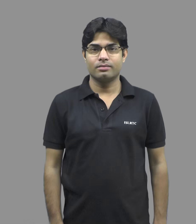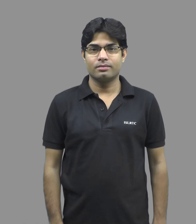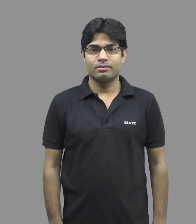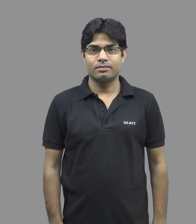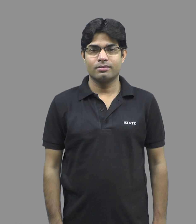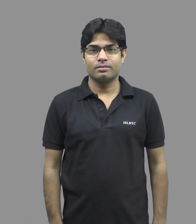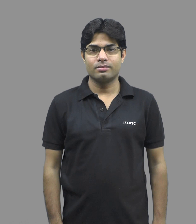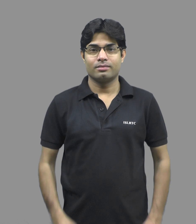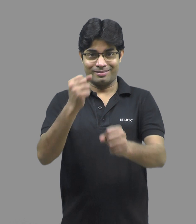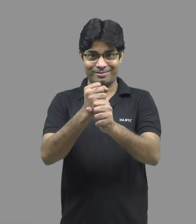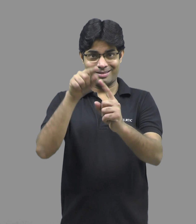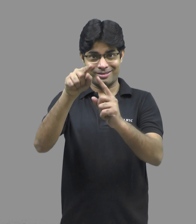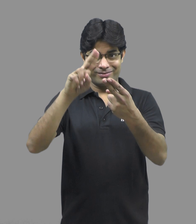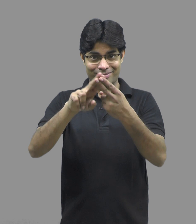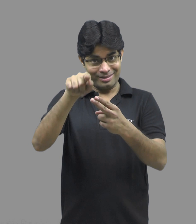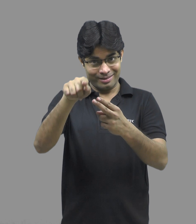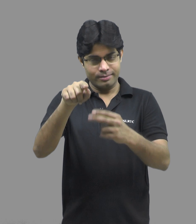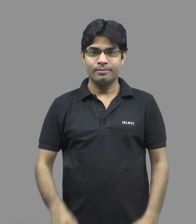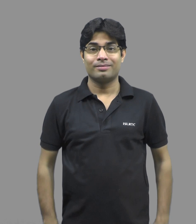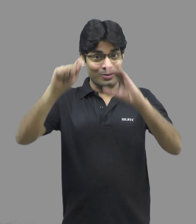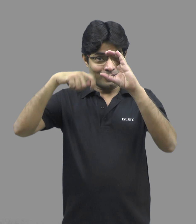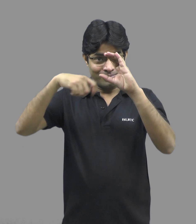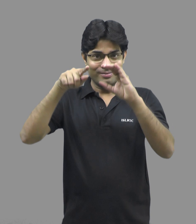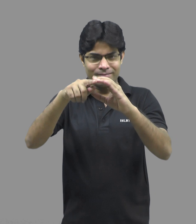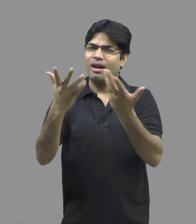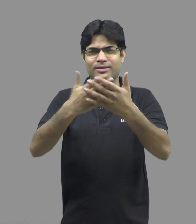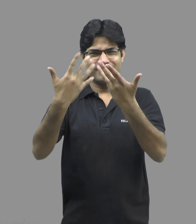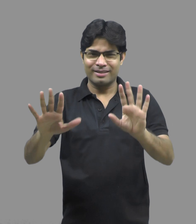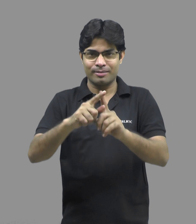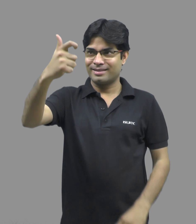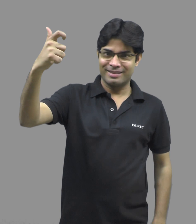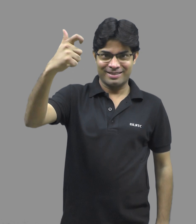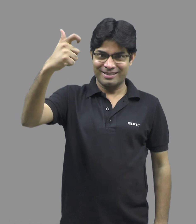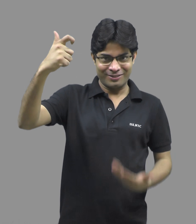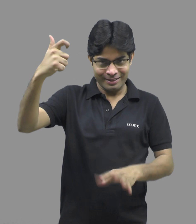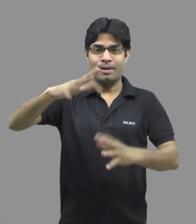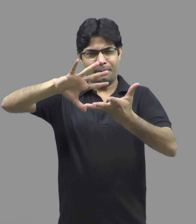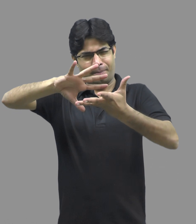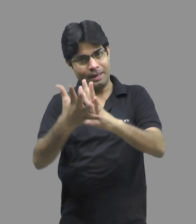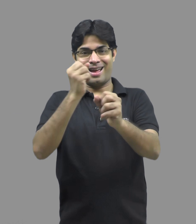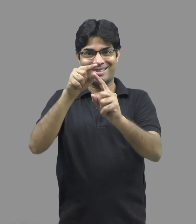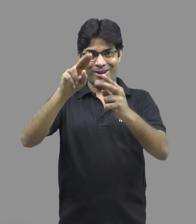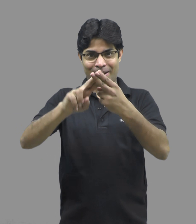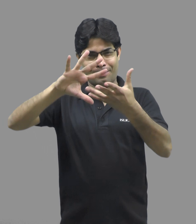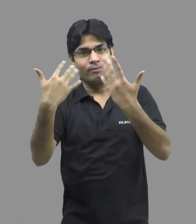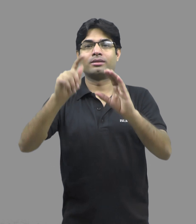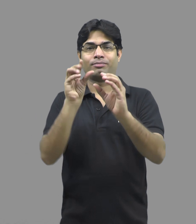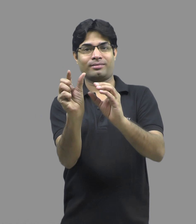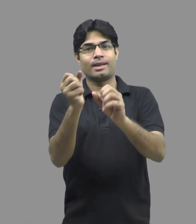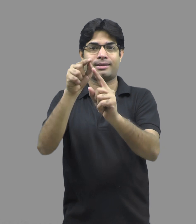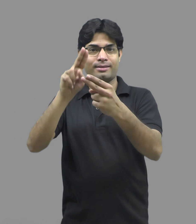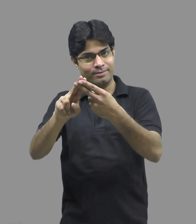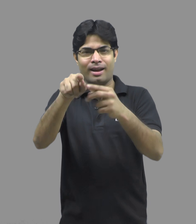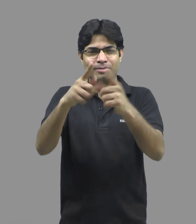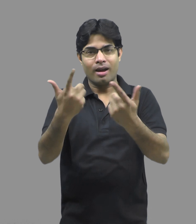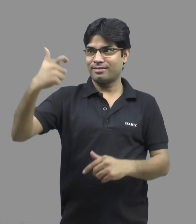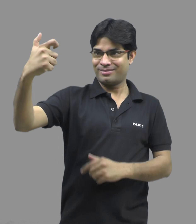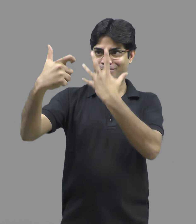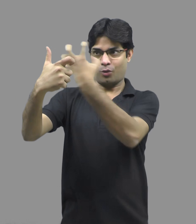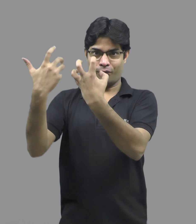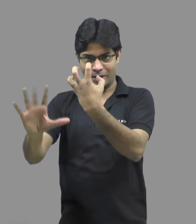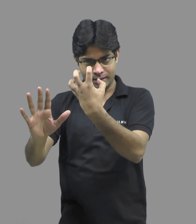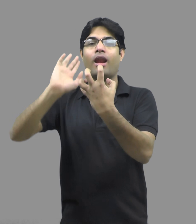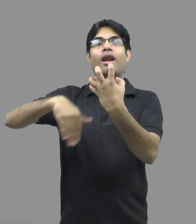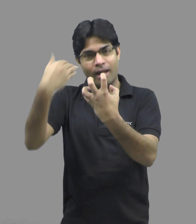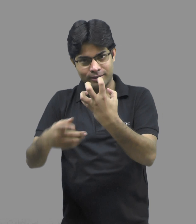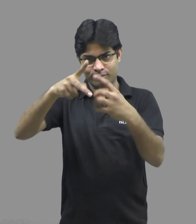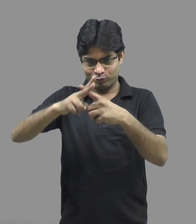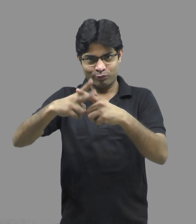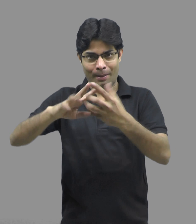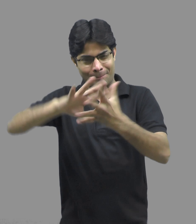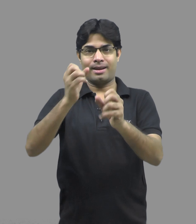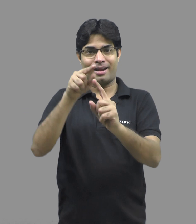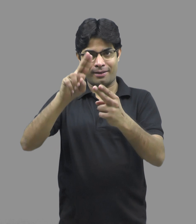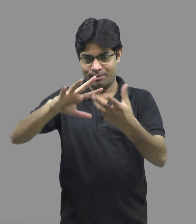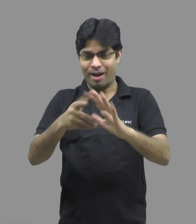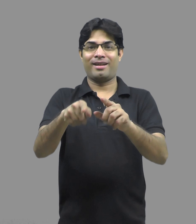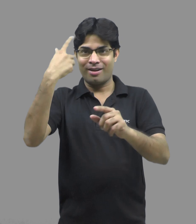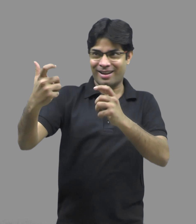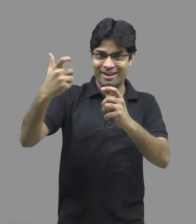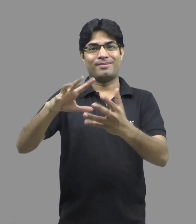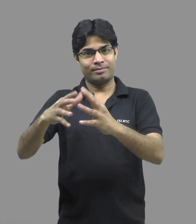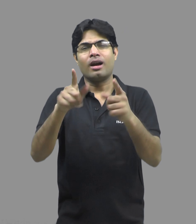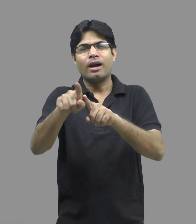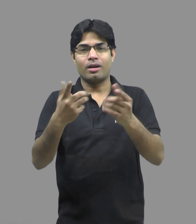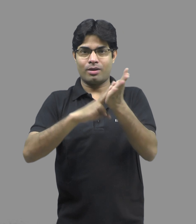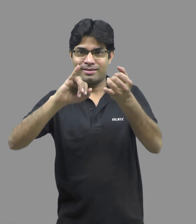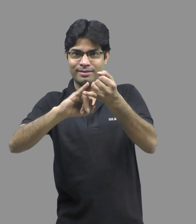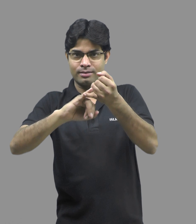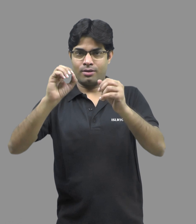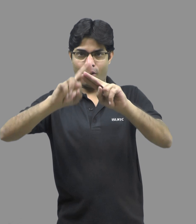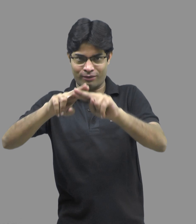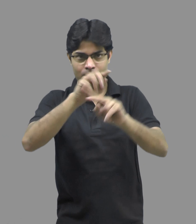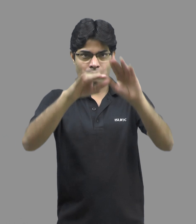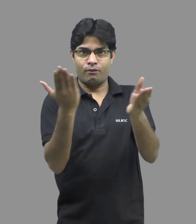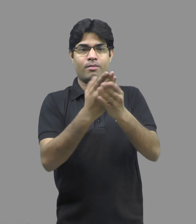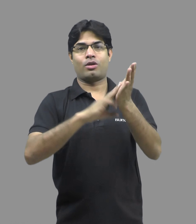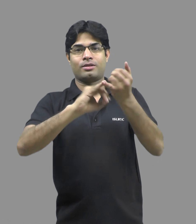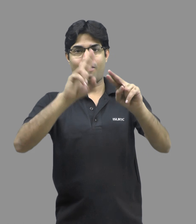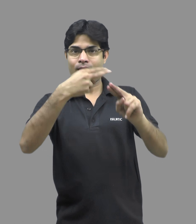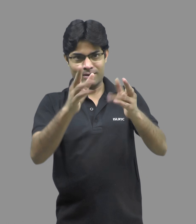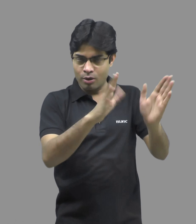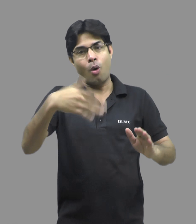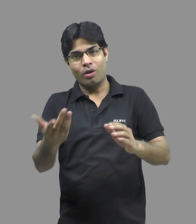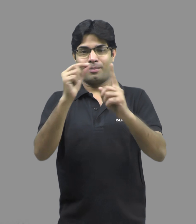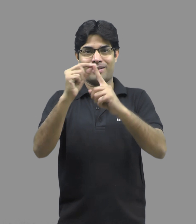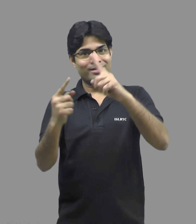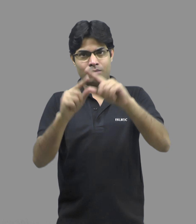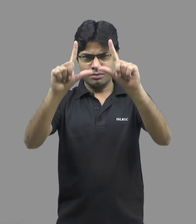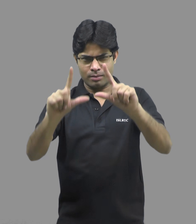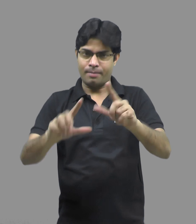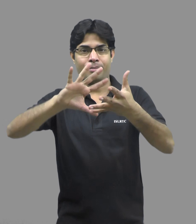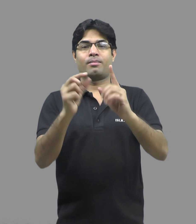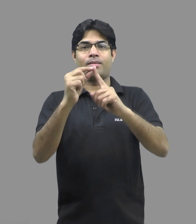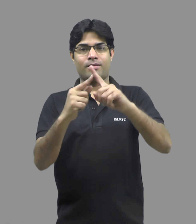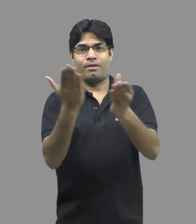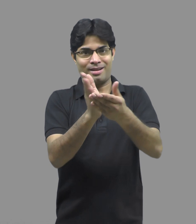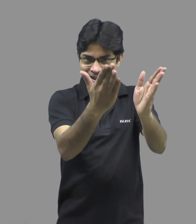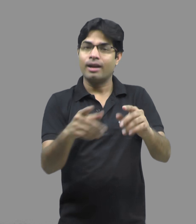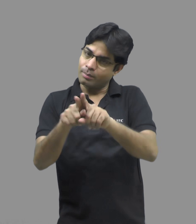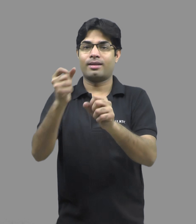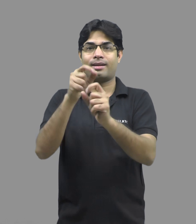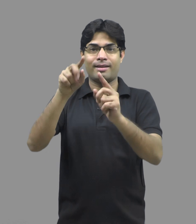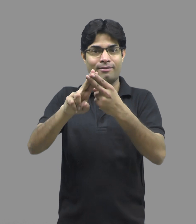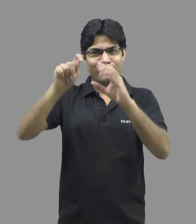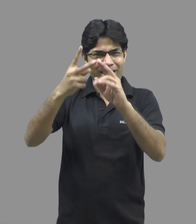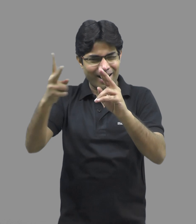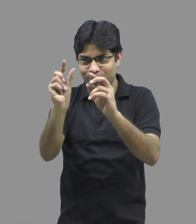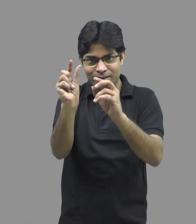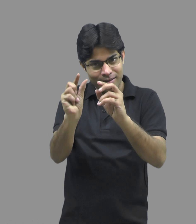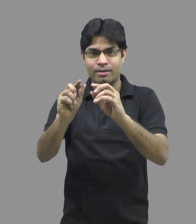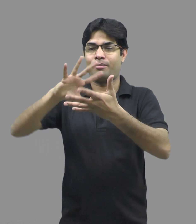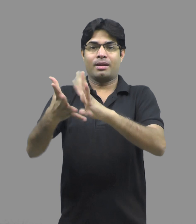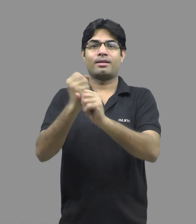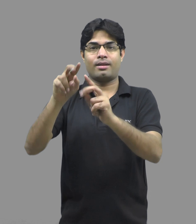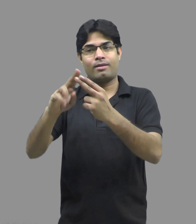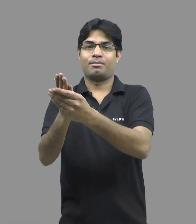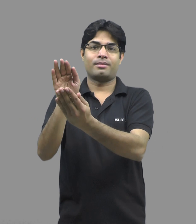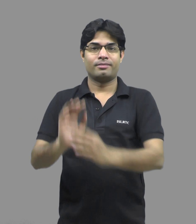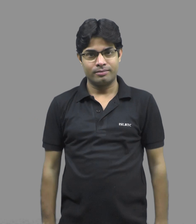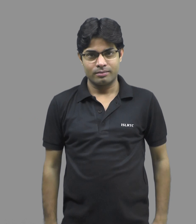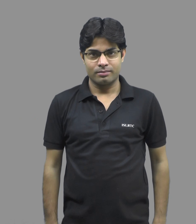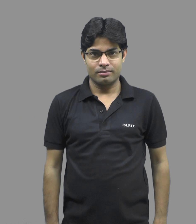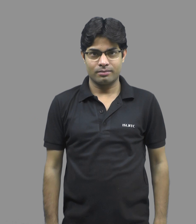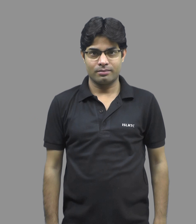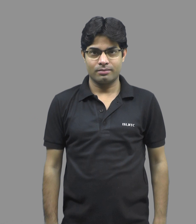Gif